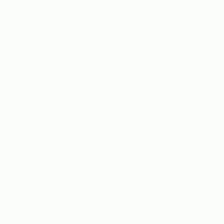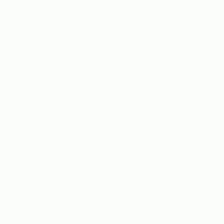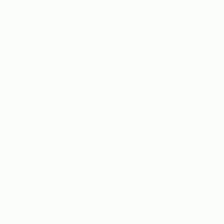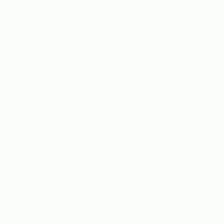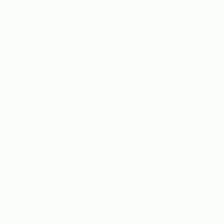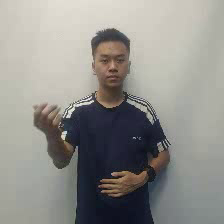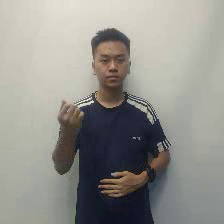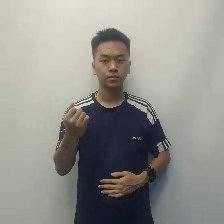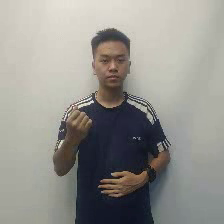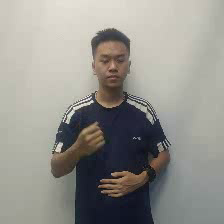Sử dụng